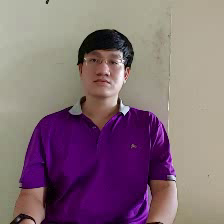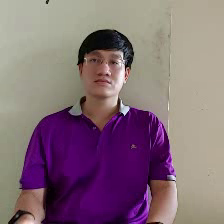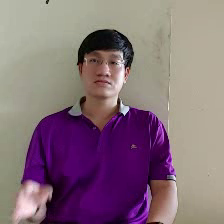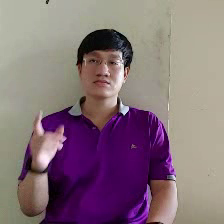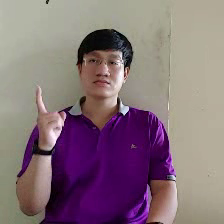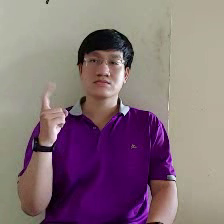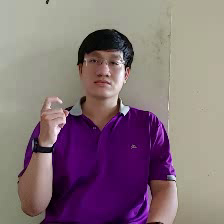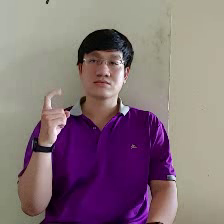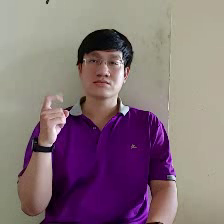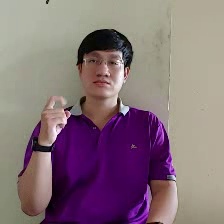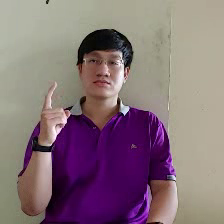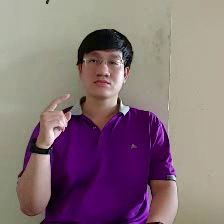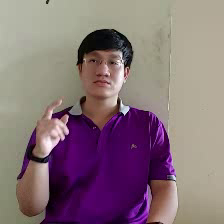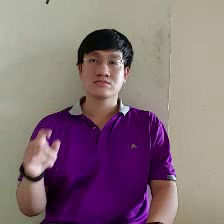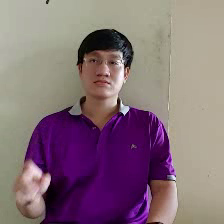Đâu